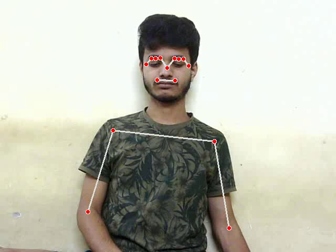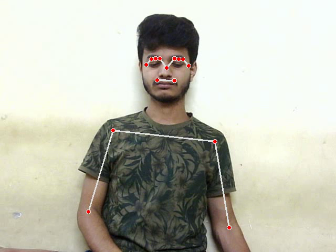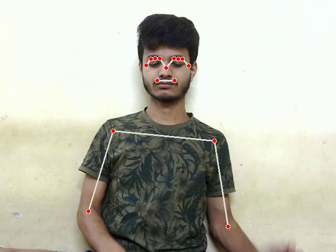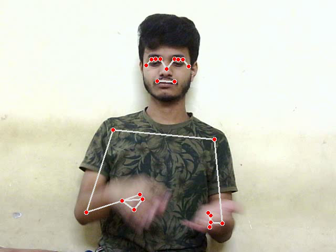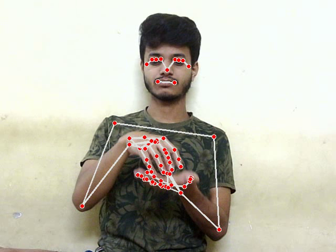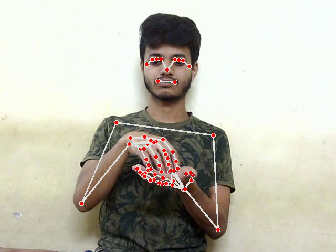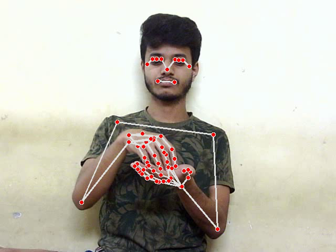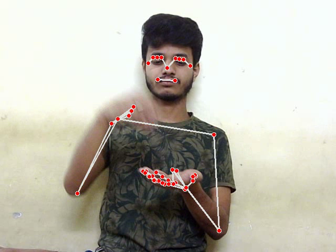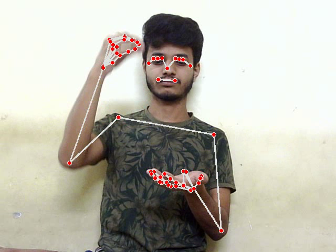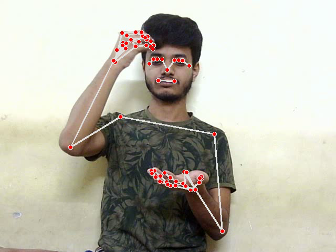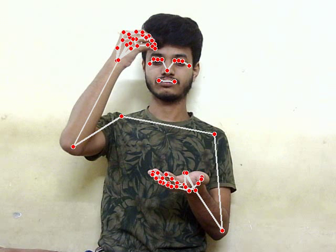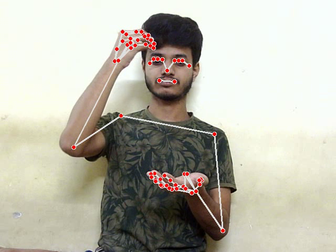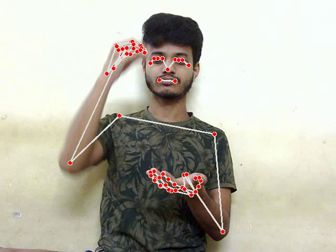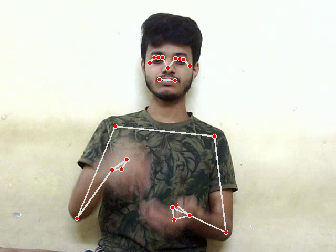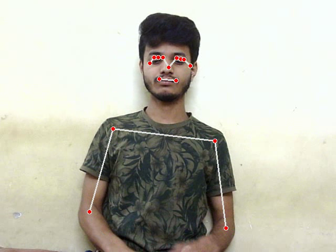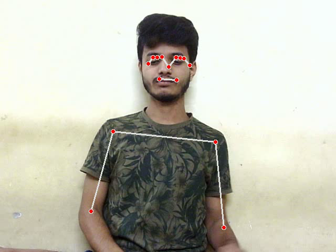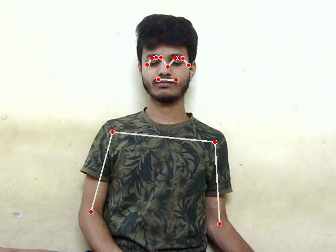learn